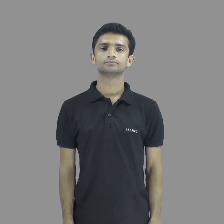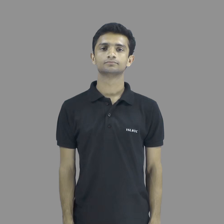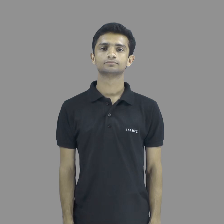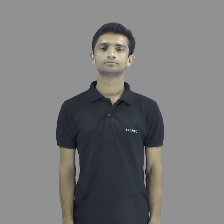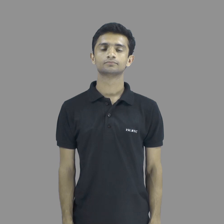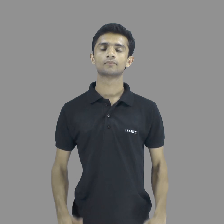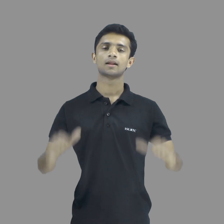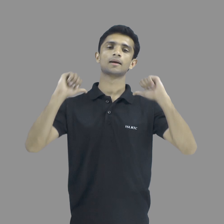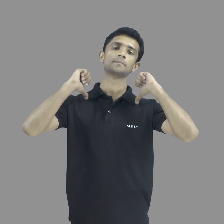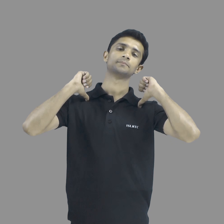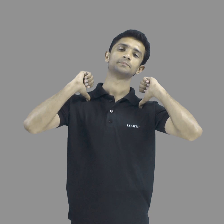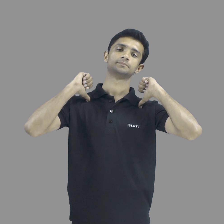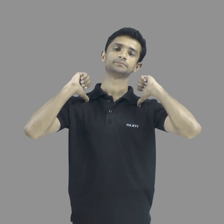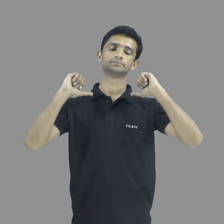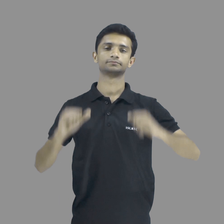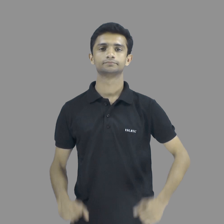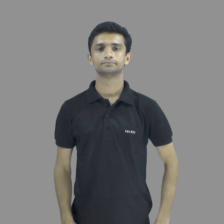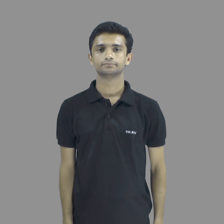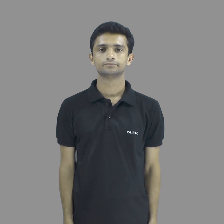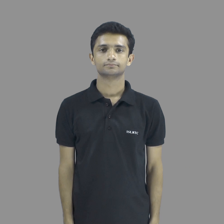Rest